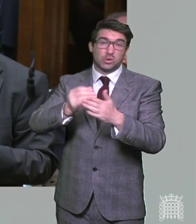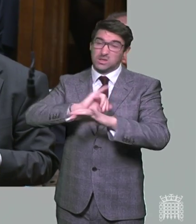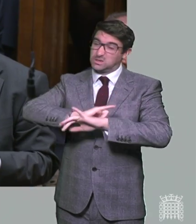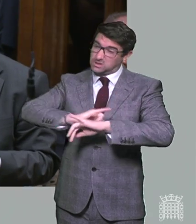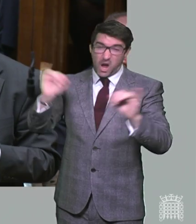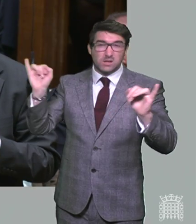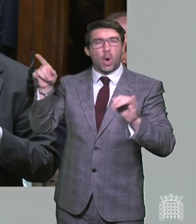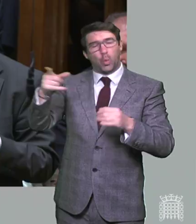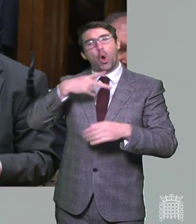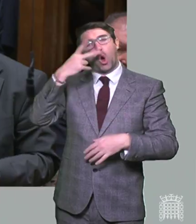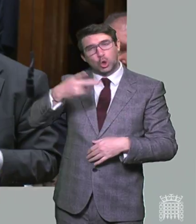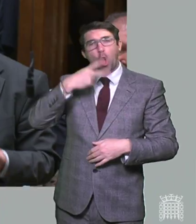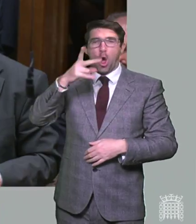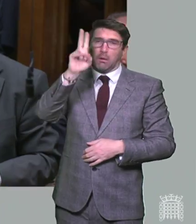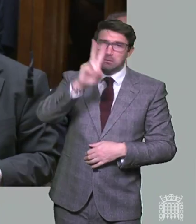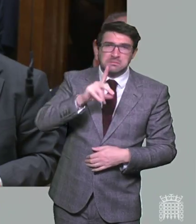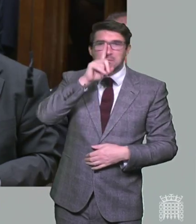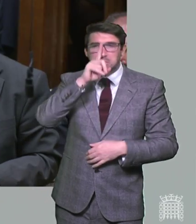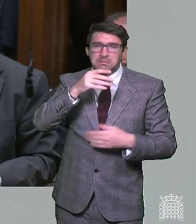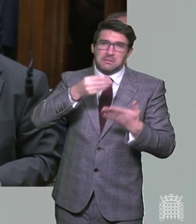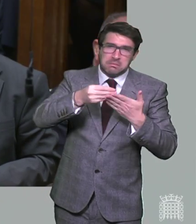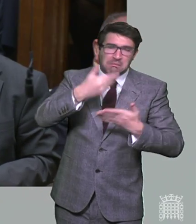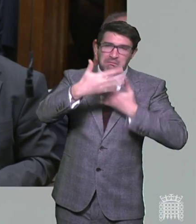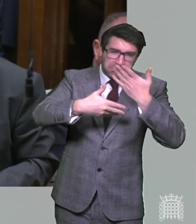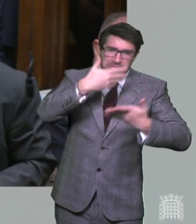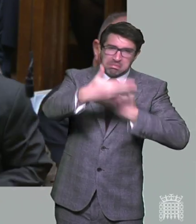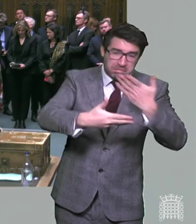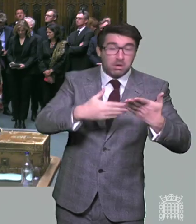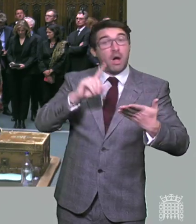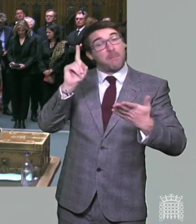How will you cope with the resultant increase in homelessness?